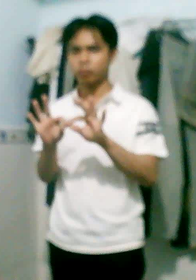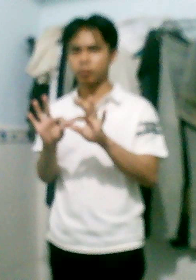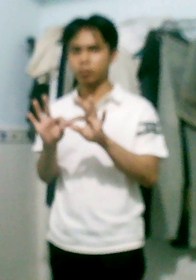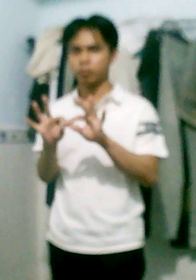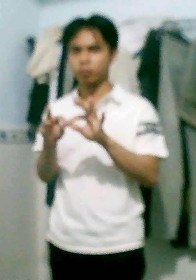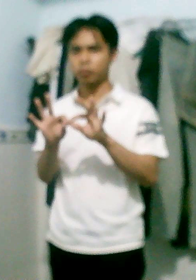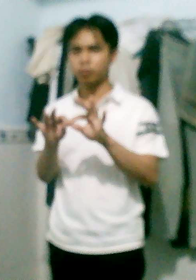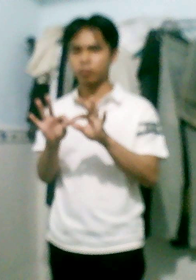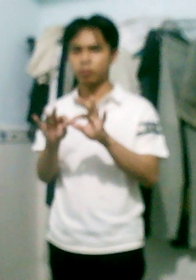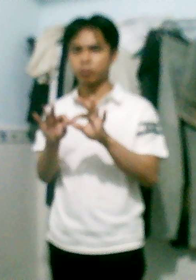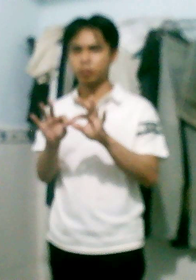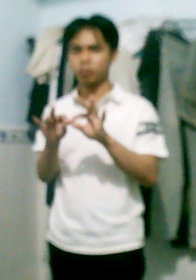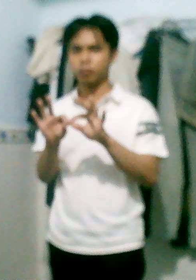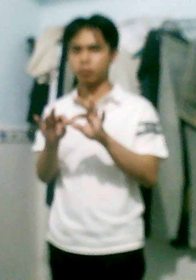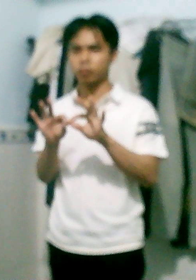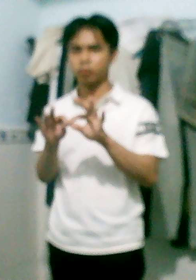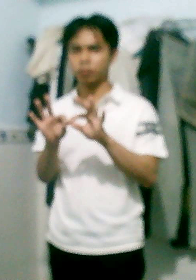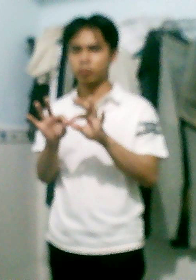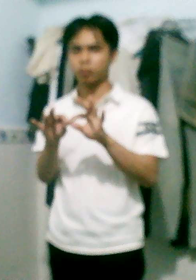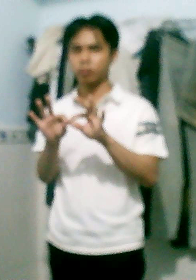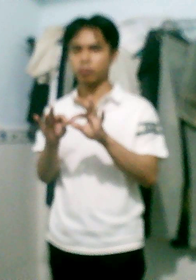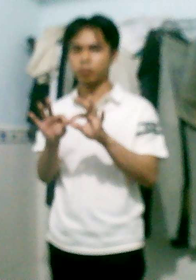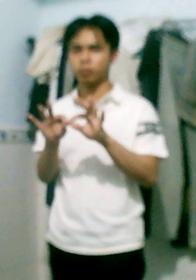phien dich